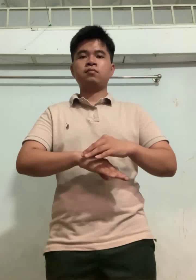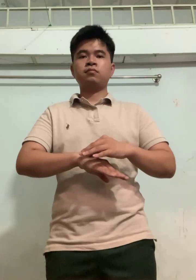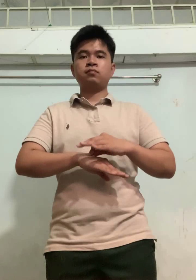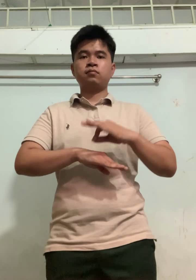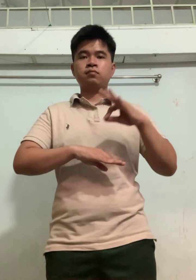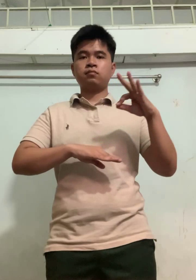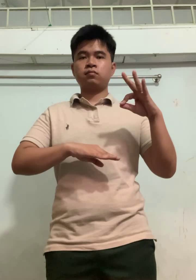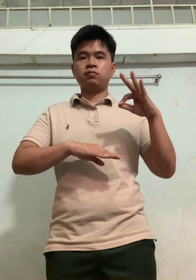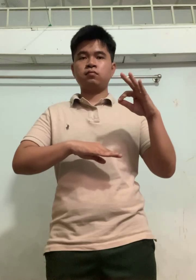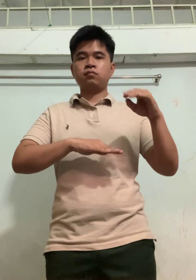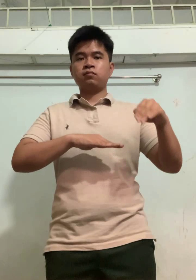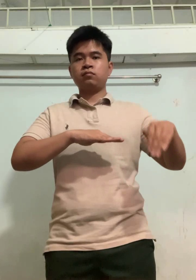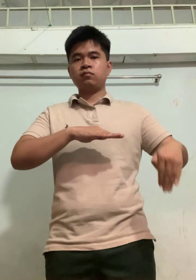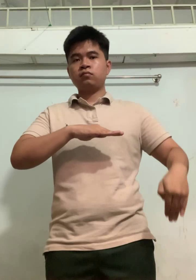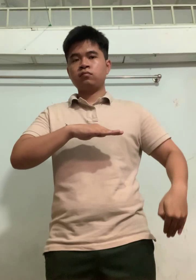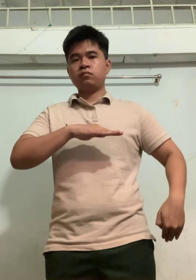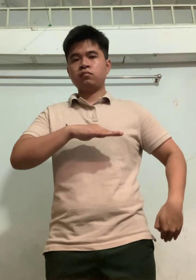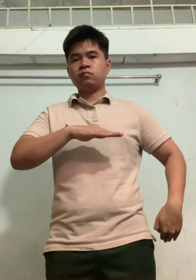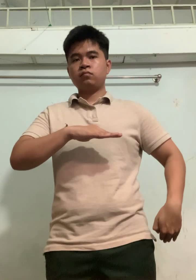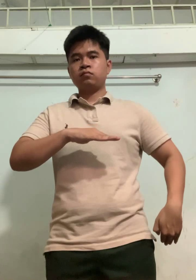tuan sau